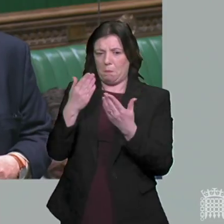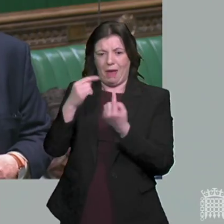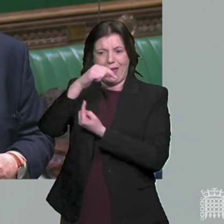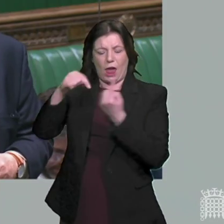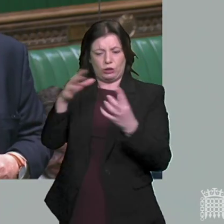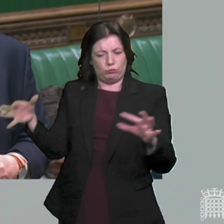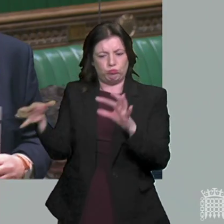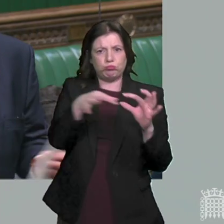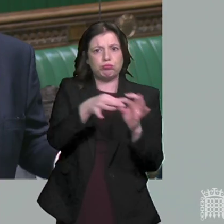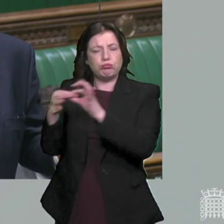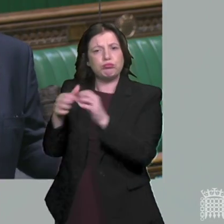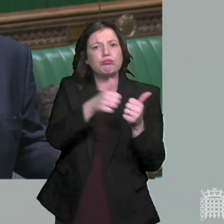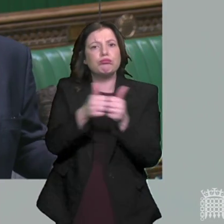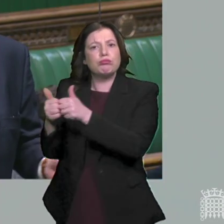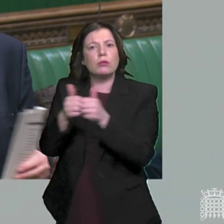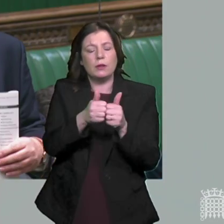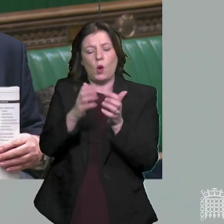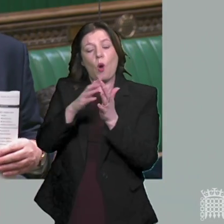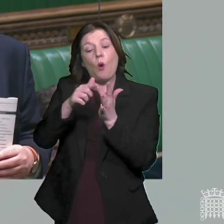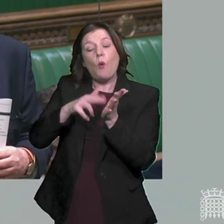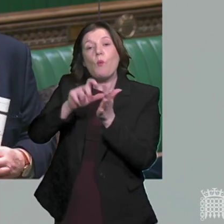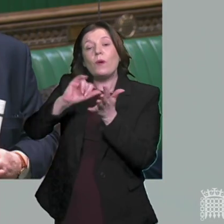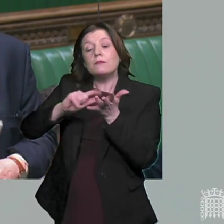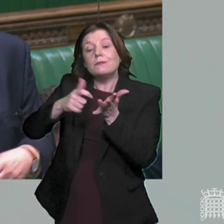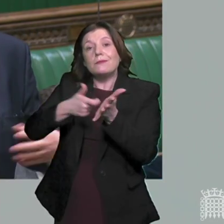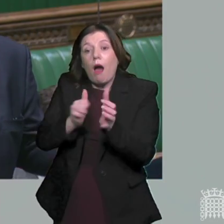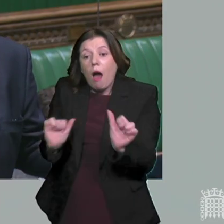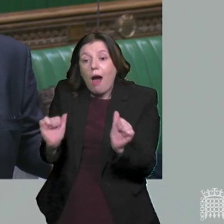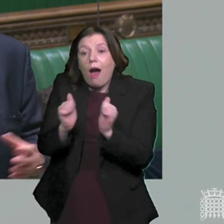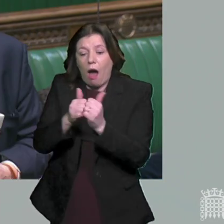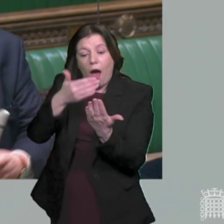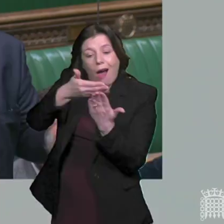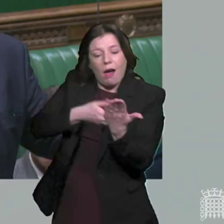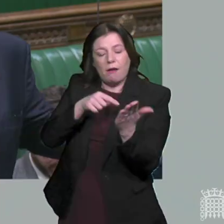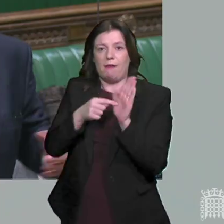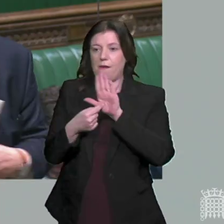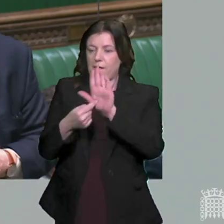Does he agree that the Windsor framework will mean that we can go much further?